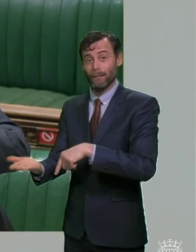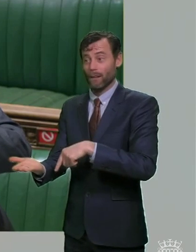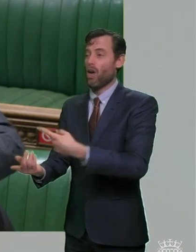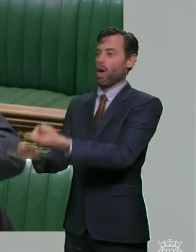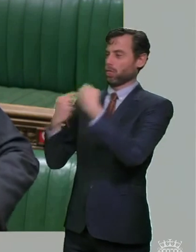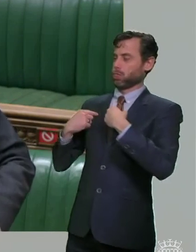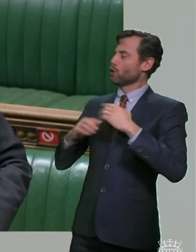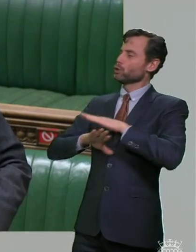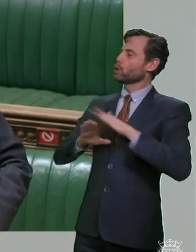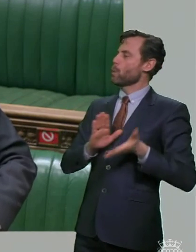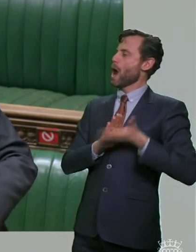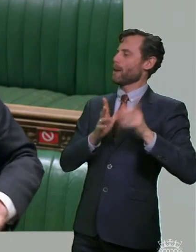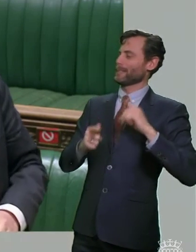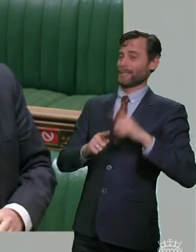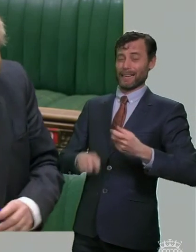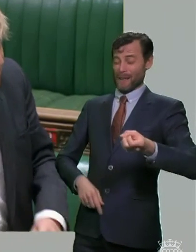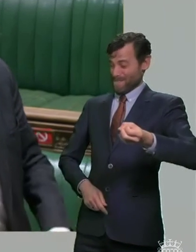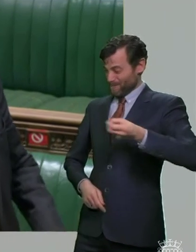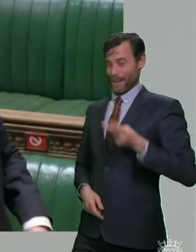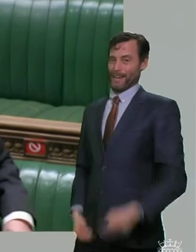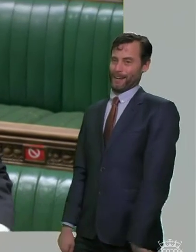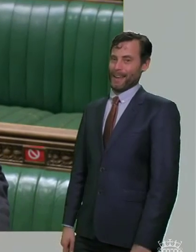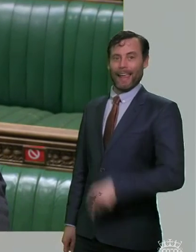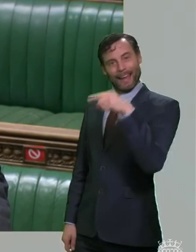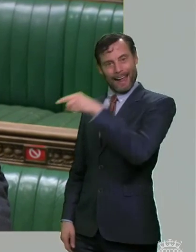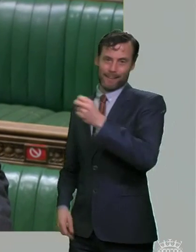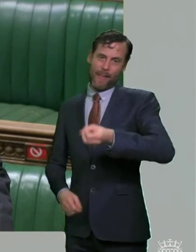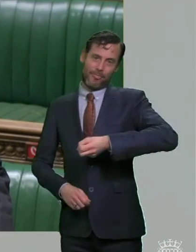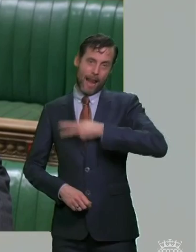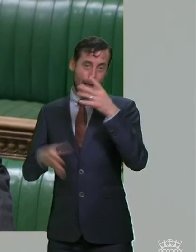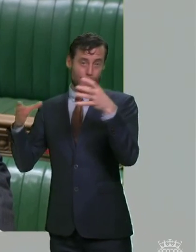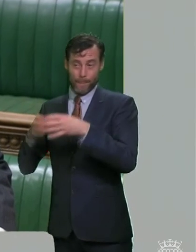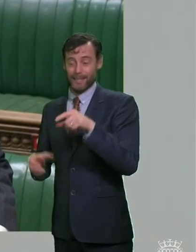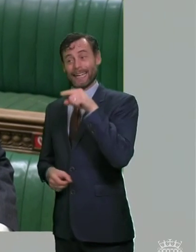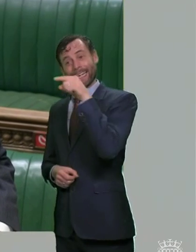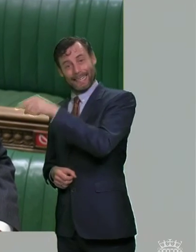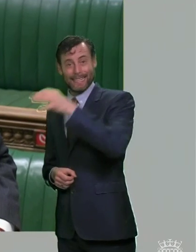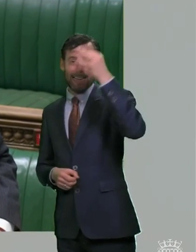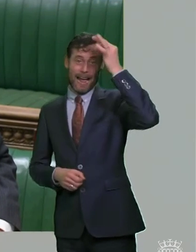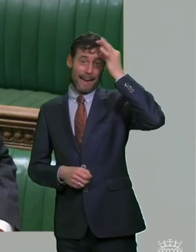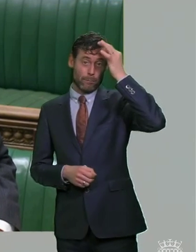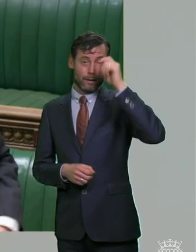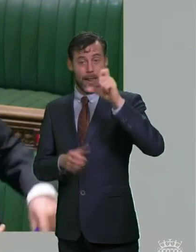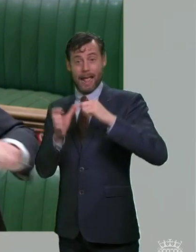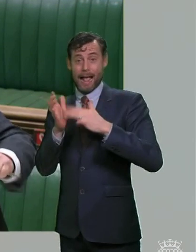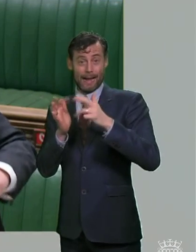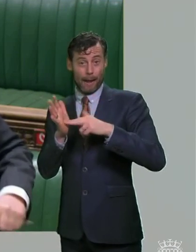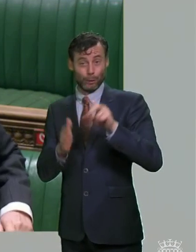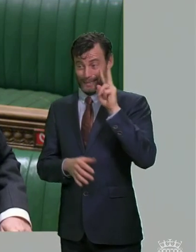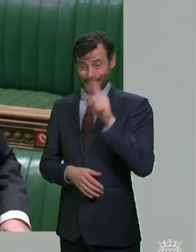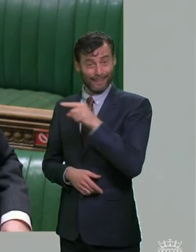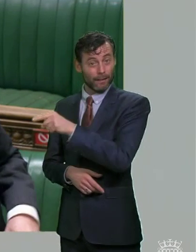It is the Labour party—including his Labour council in Camden—that puts up taxes across the country.